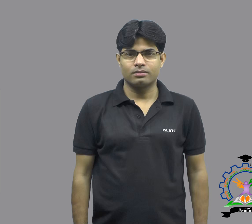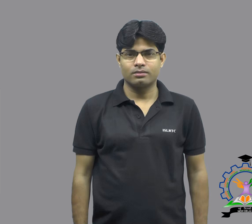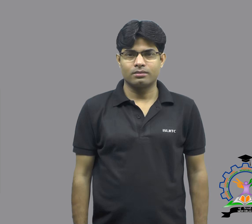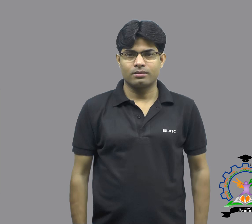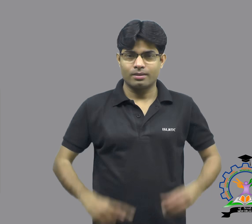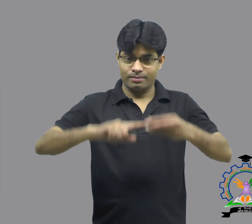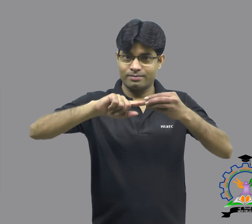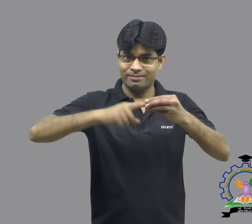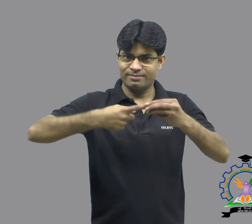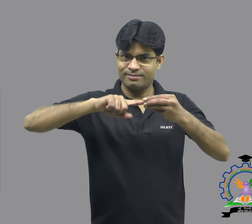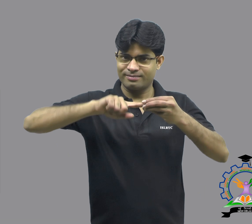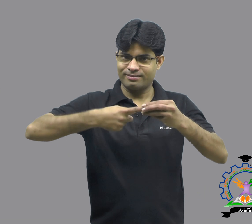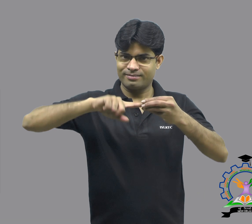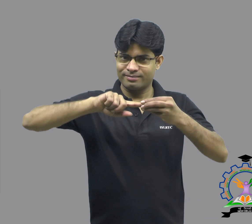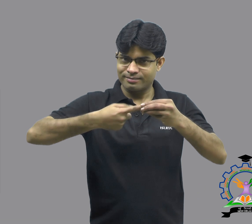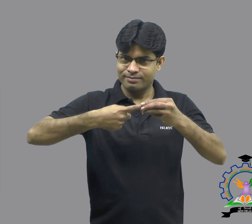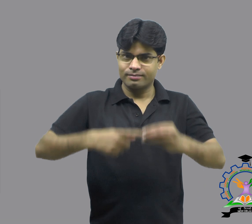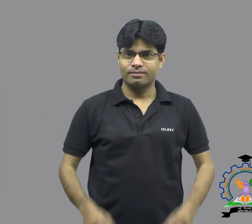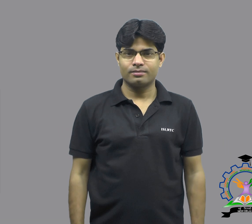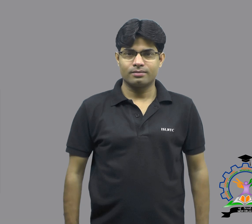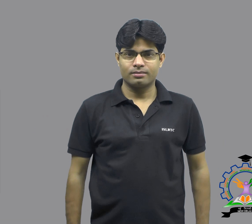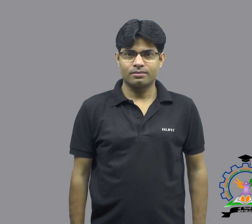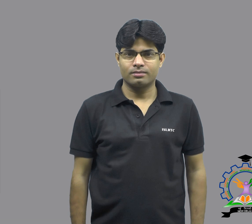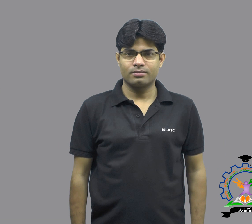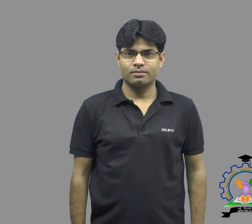Sharpener